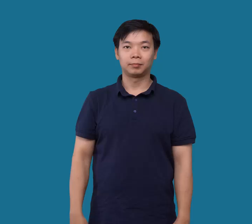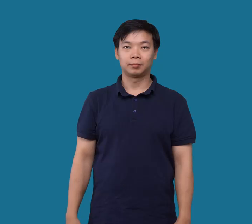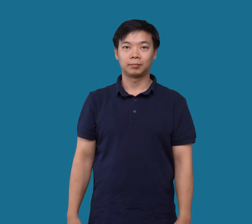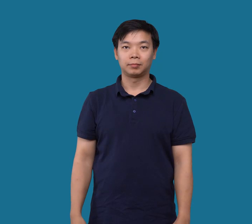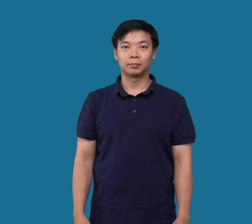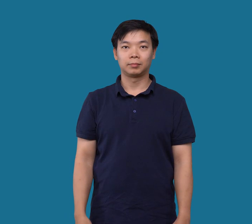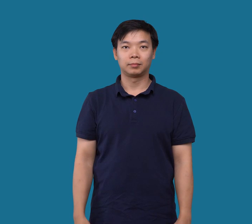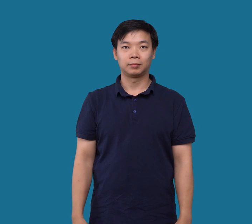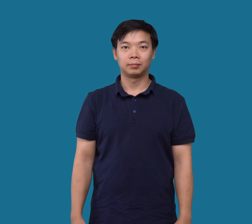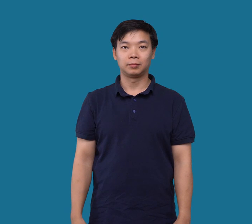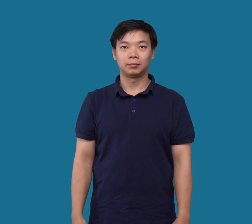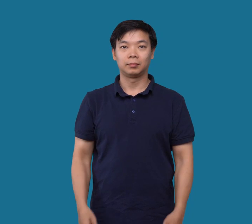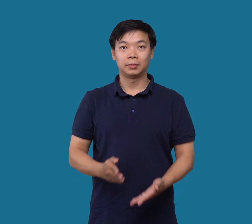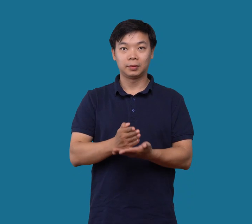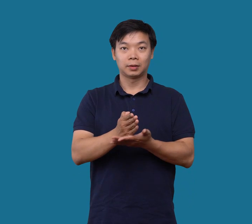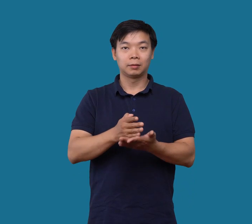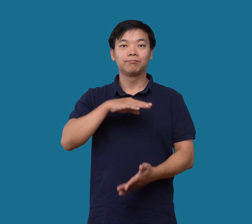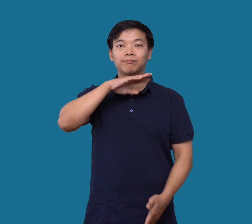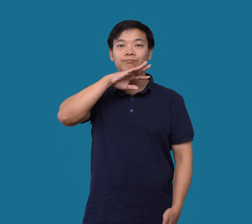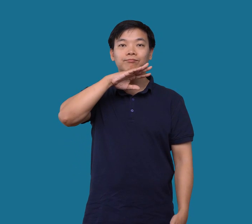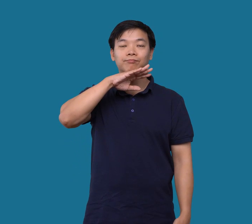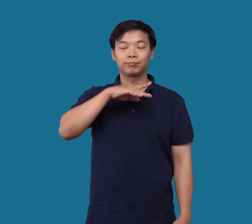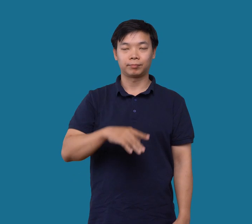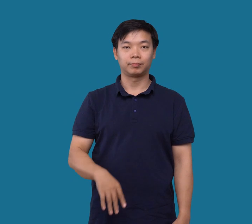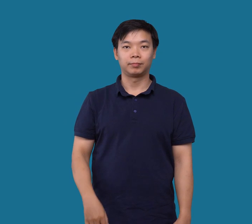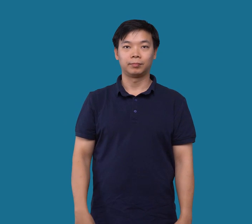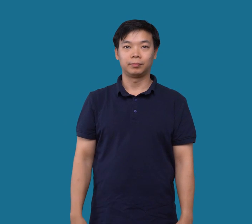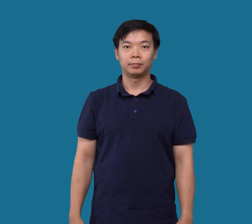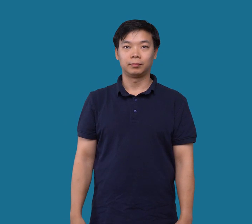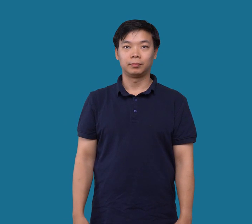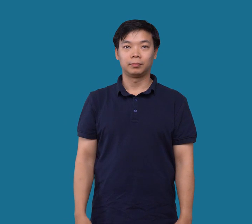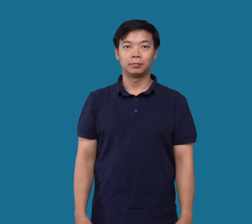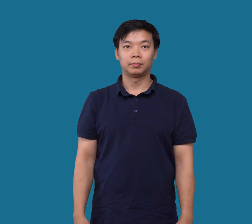giấy nháp